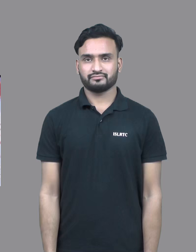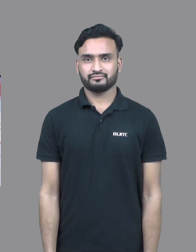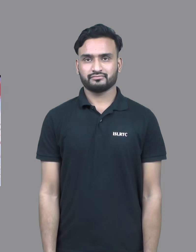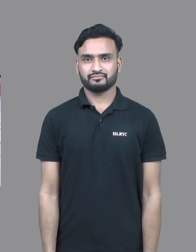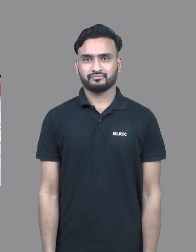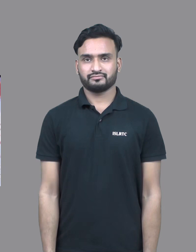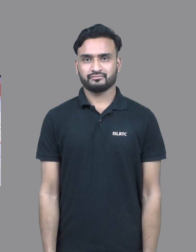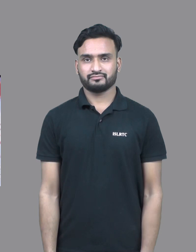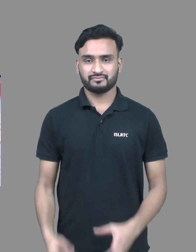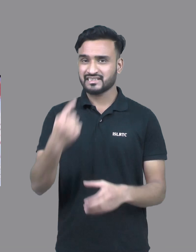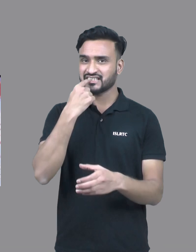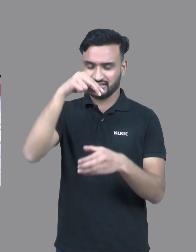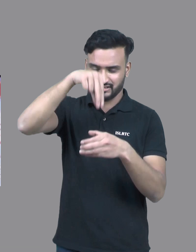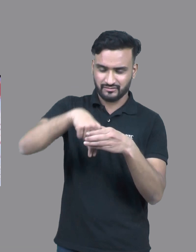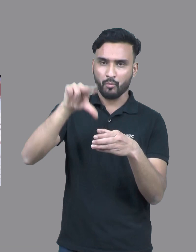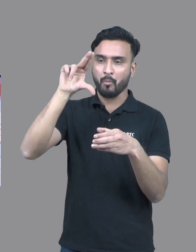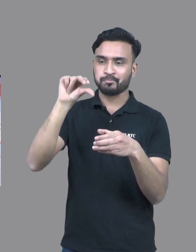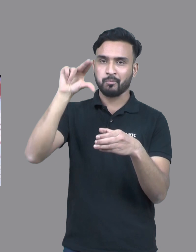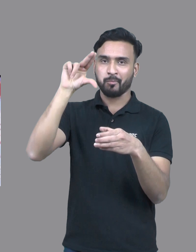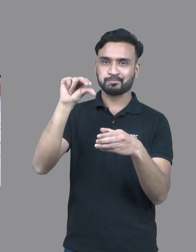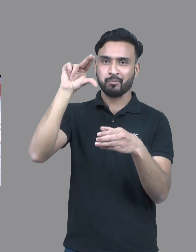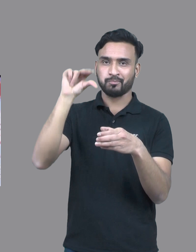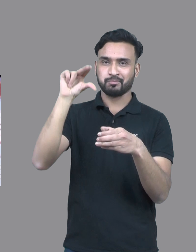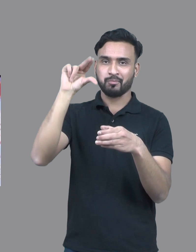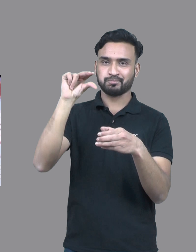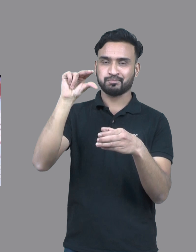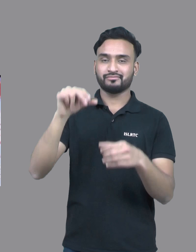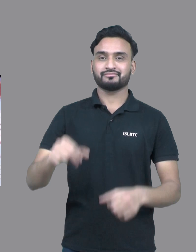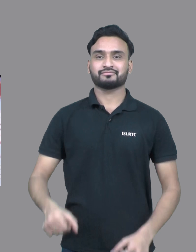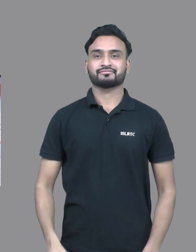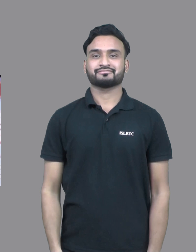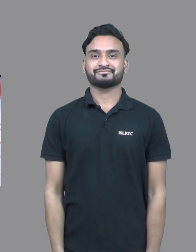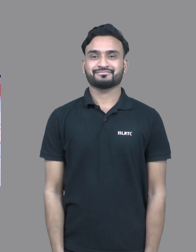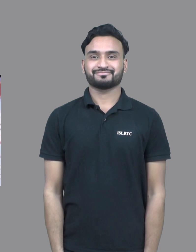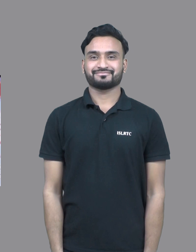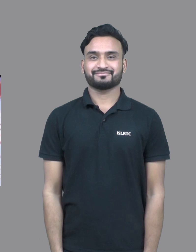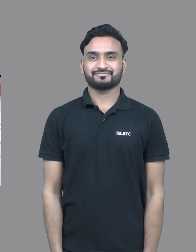Rasgulla